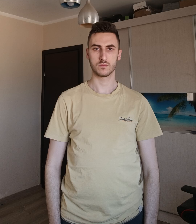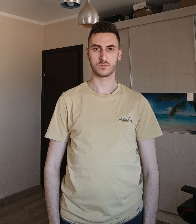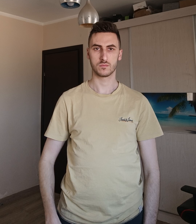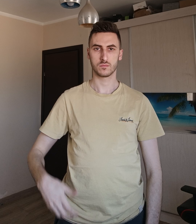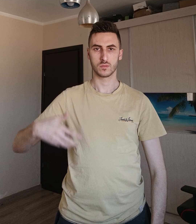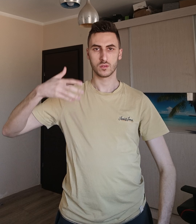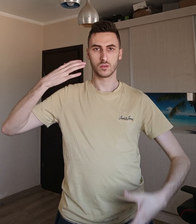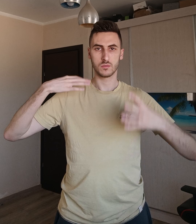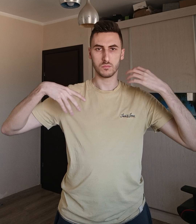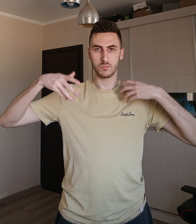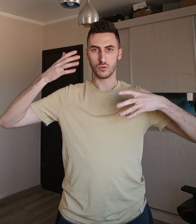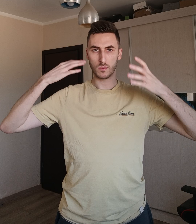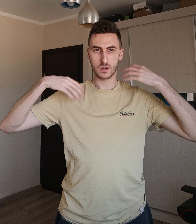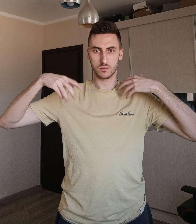מבולבל